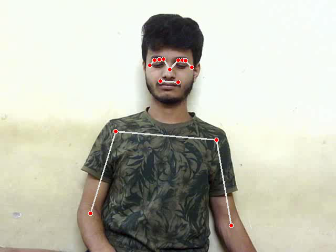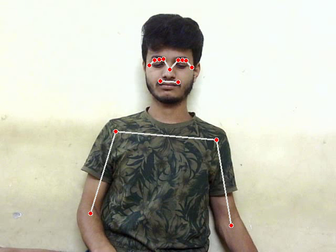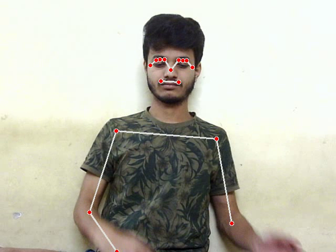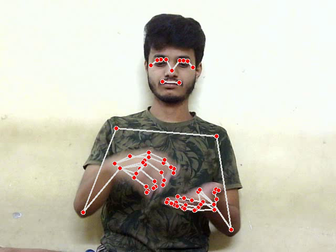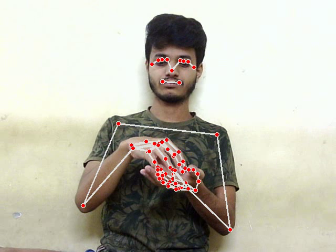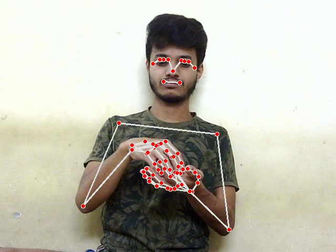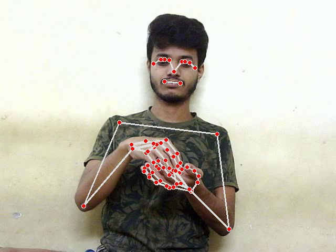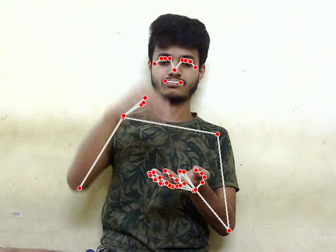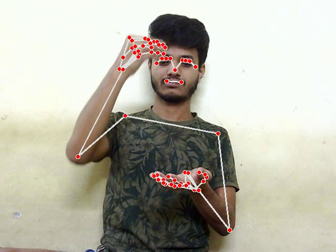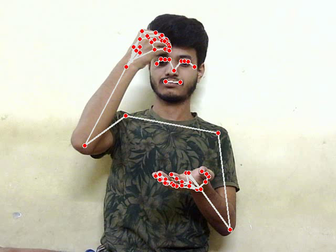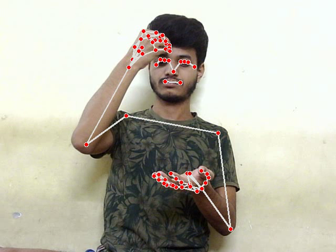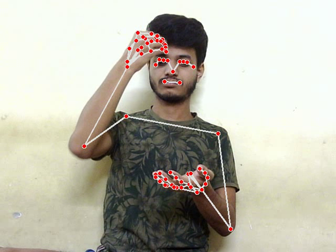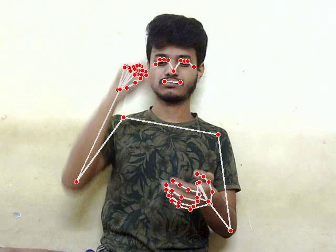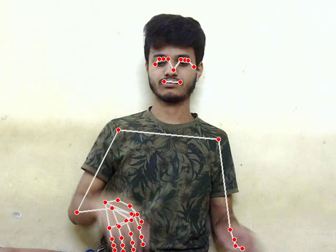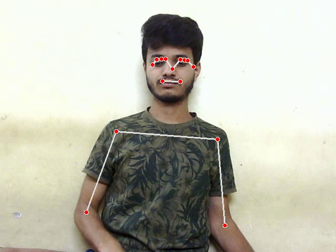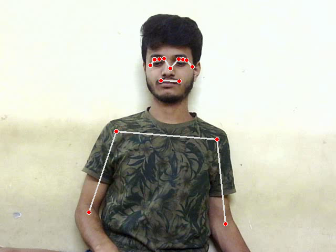learn